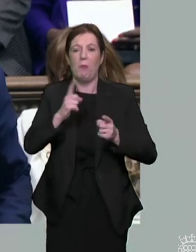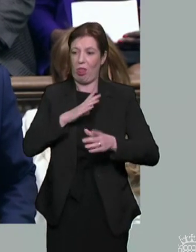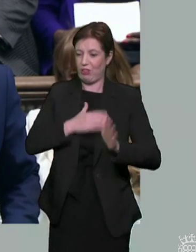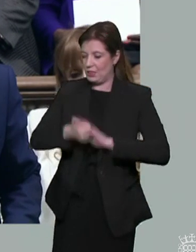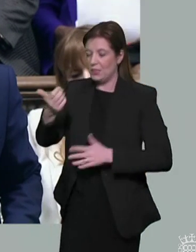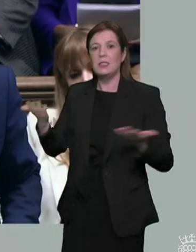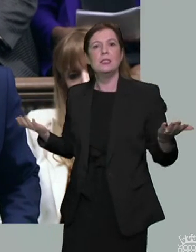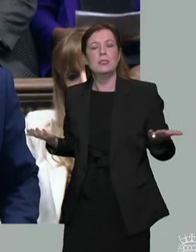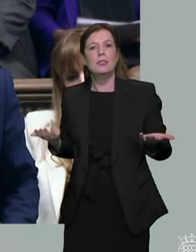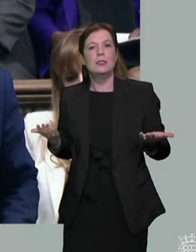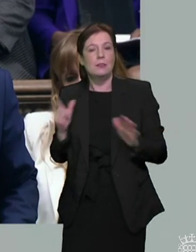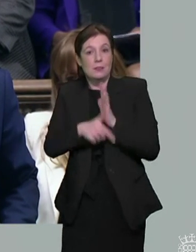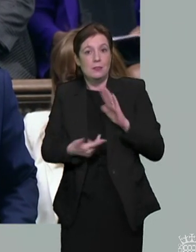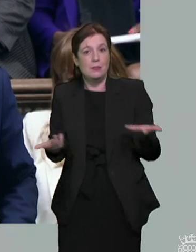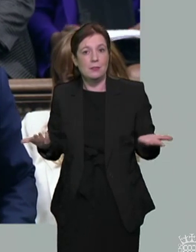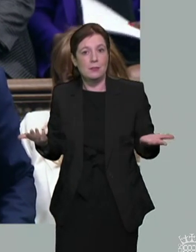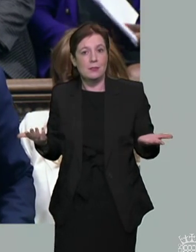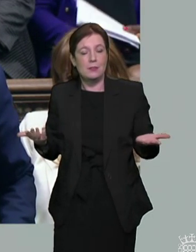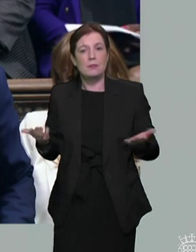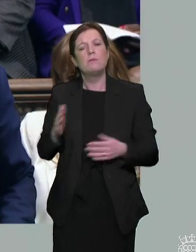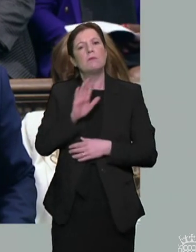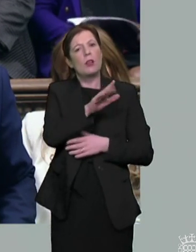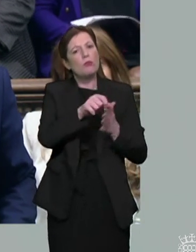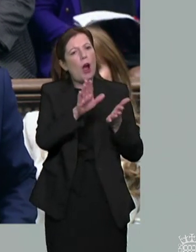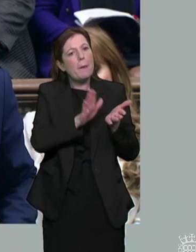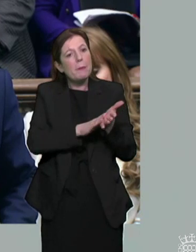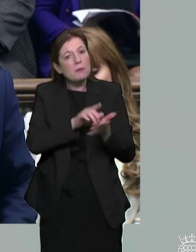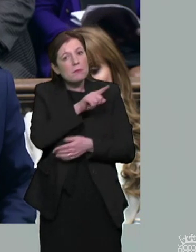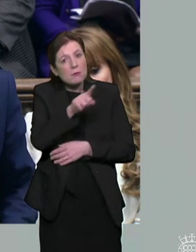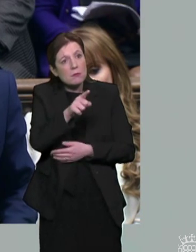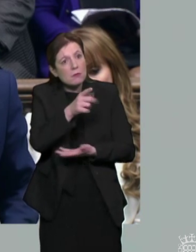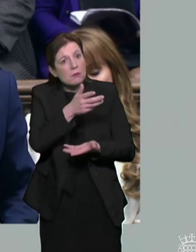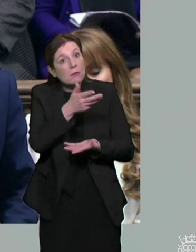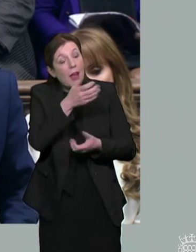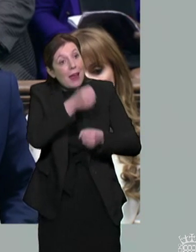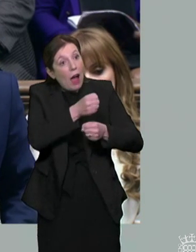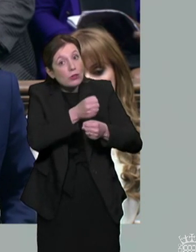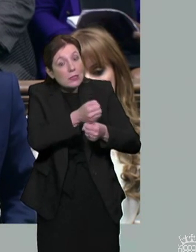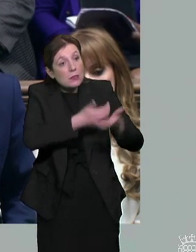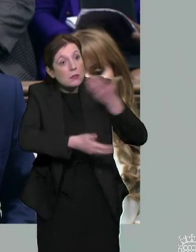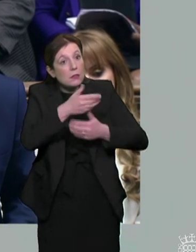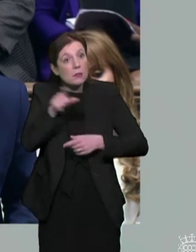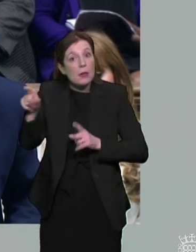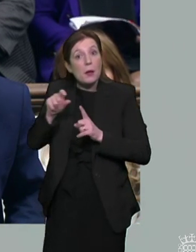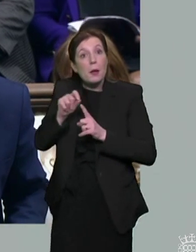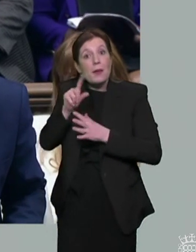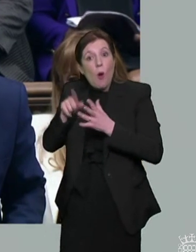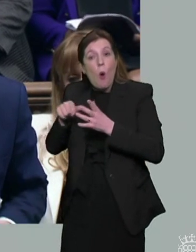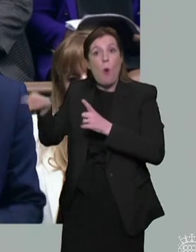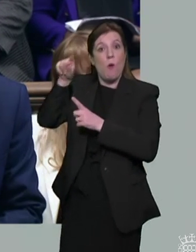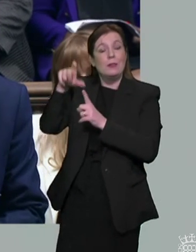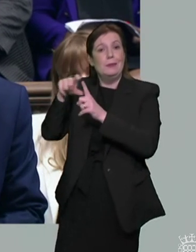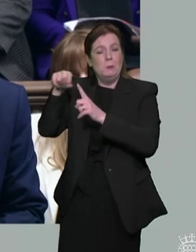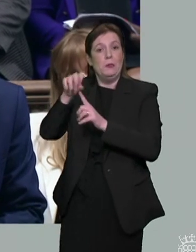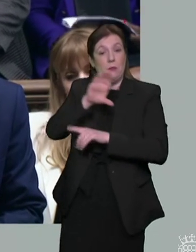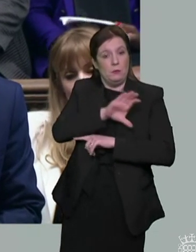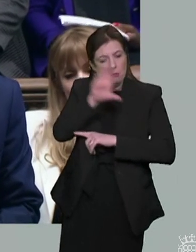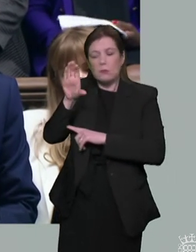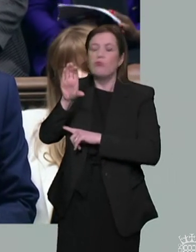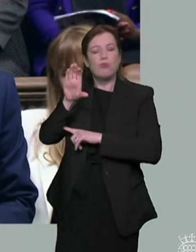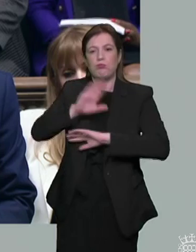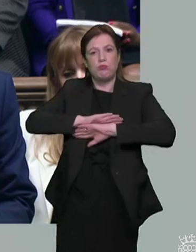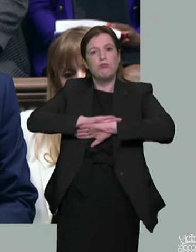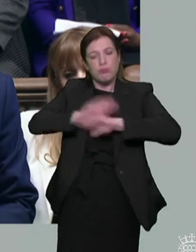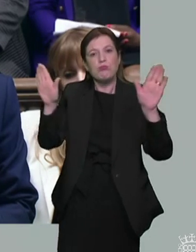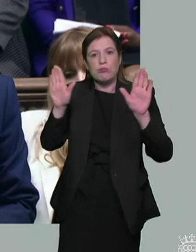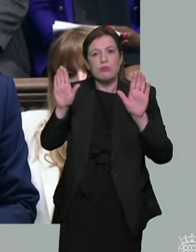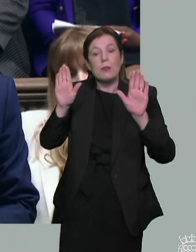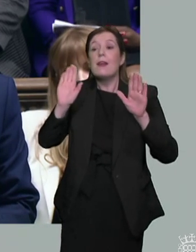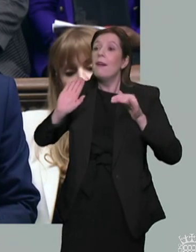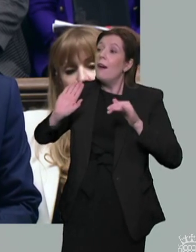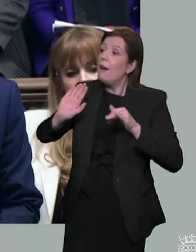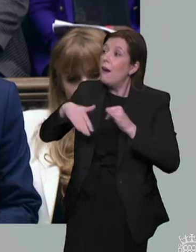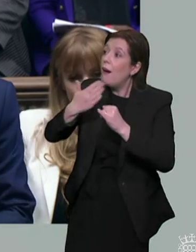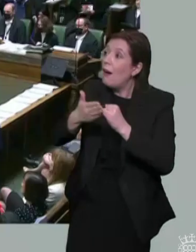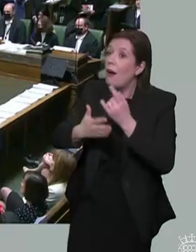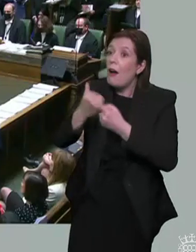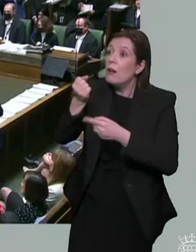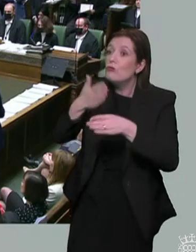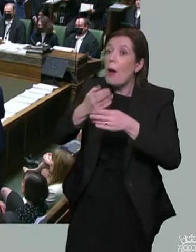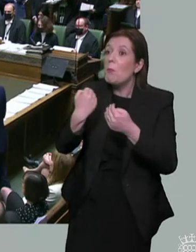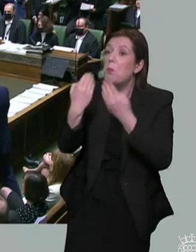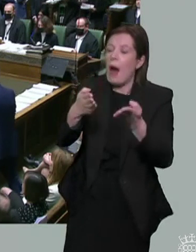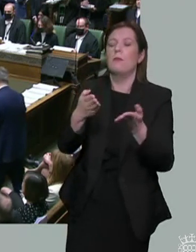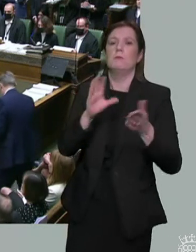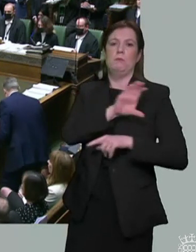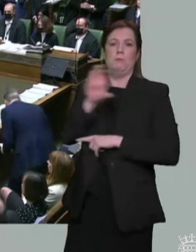Can the Prime Minister guarantee that those companies will not get a penny more of taxpayers’ money, or a single tax break, until they reinstate the workforce?